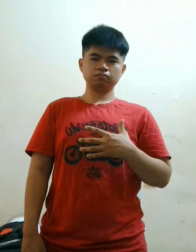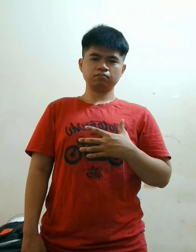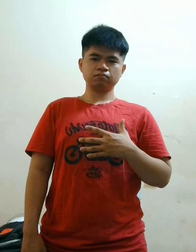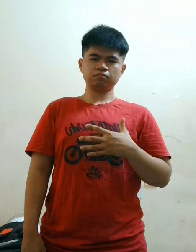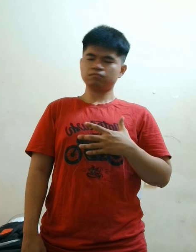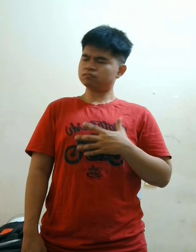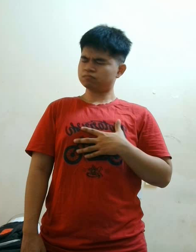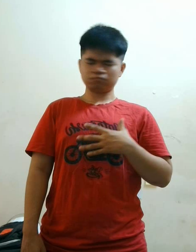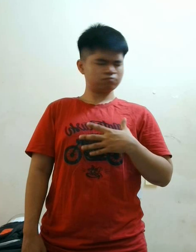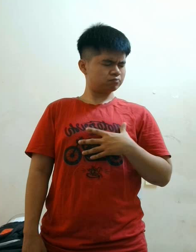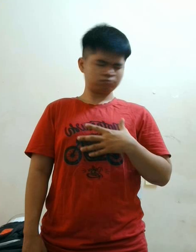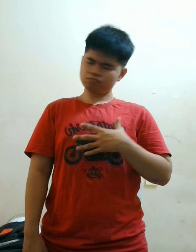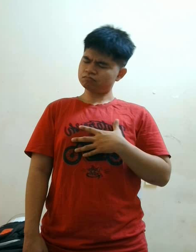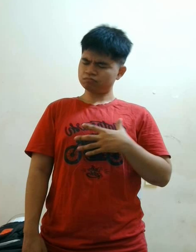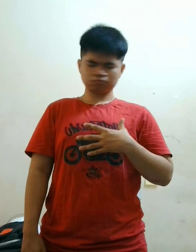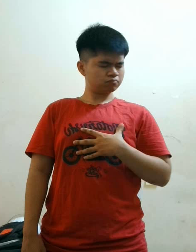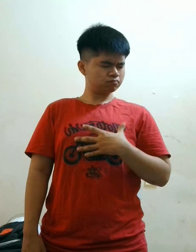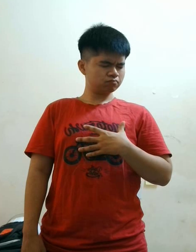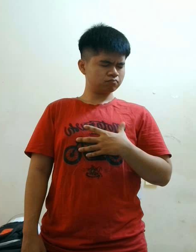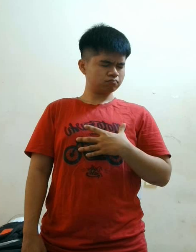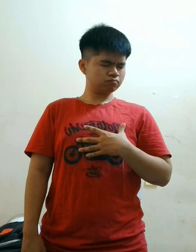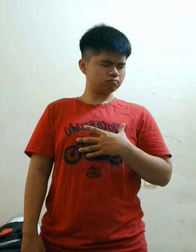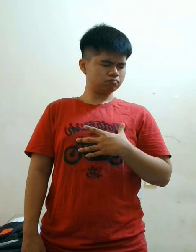khong thich